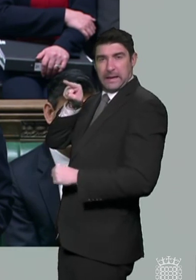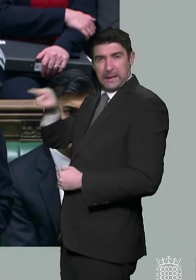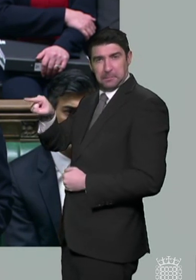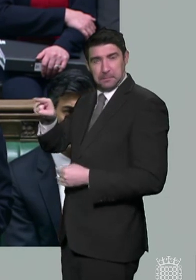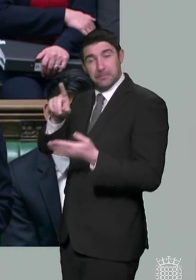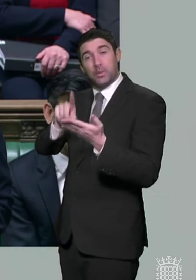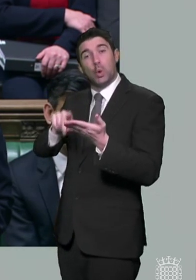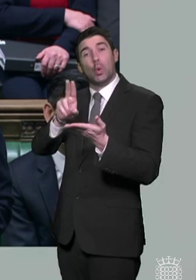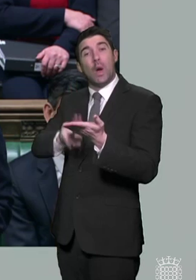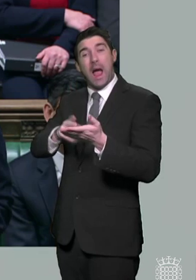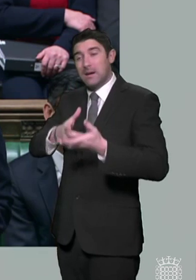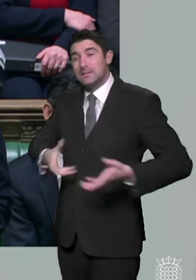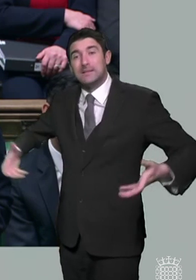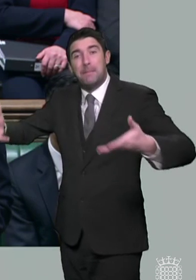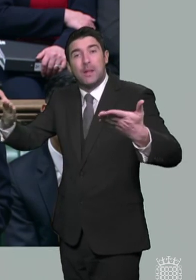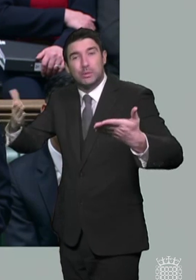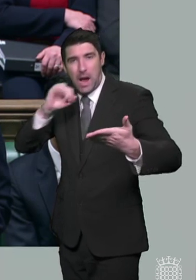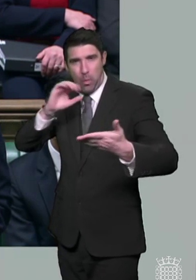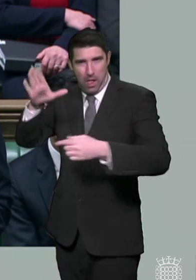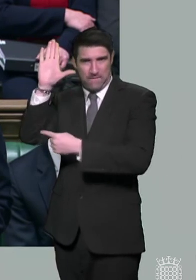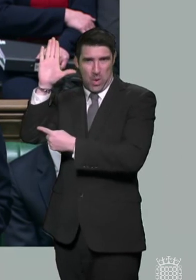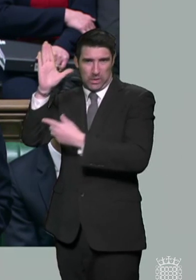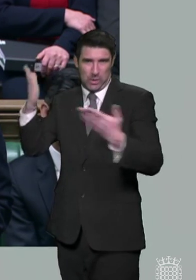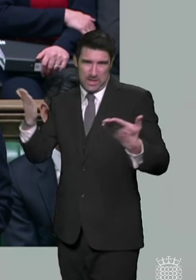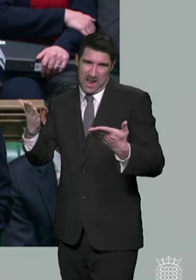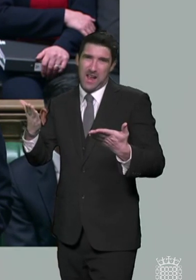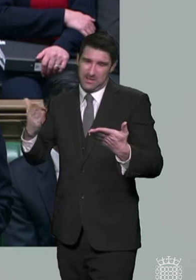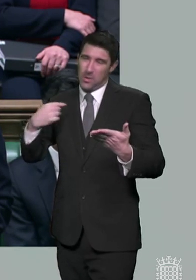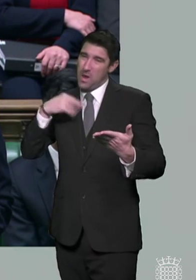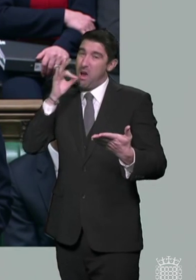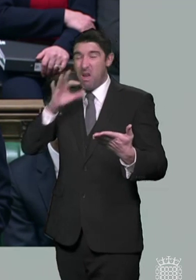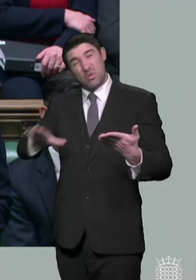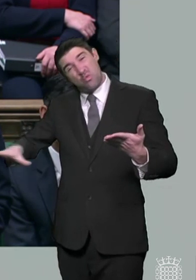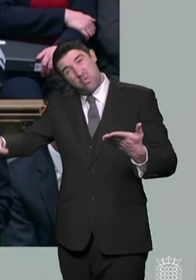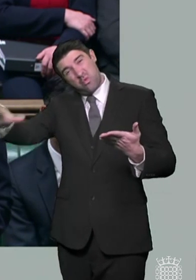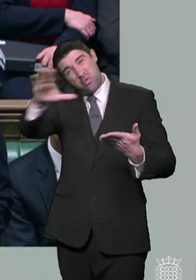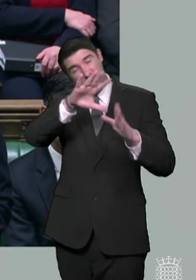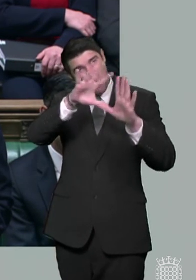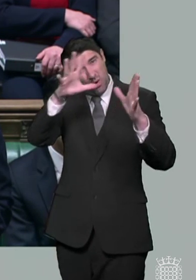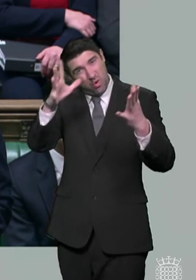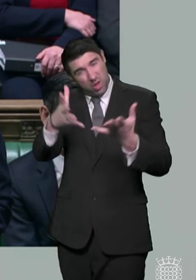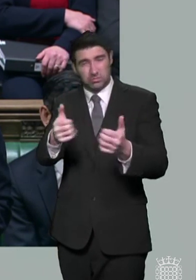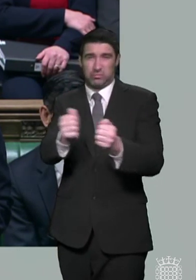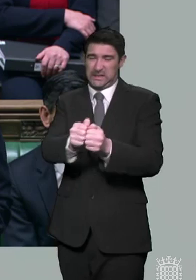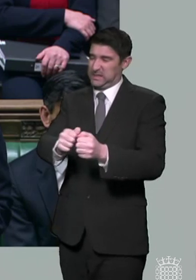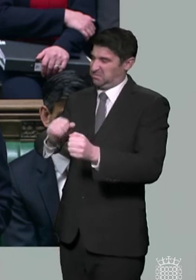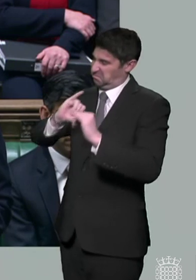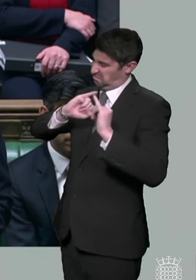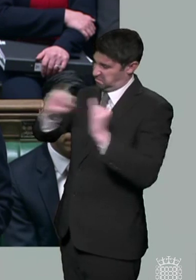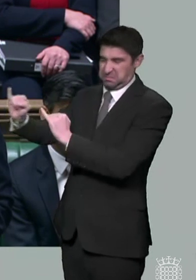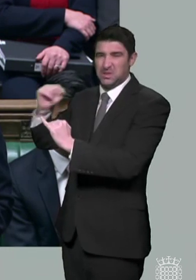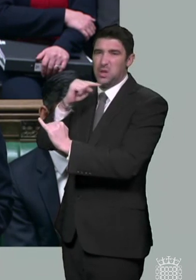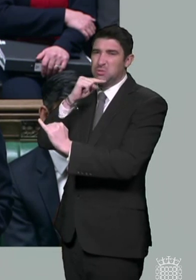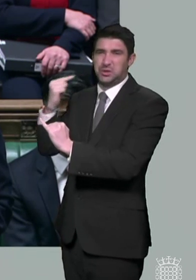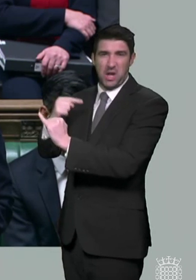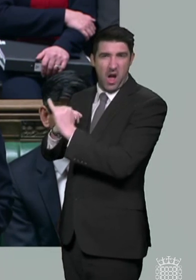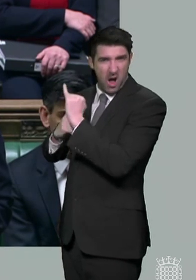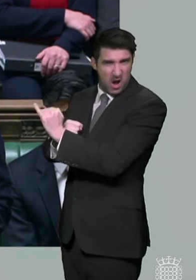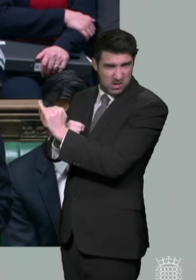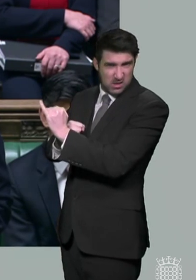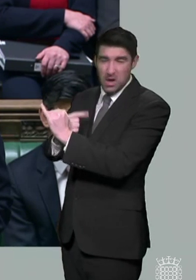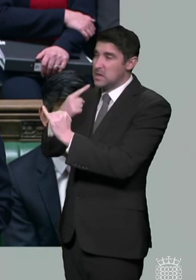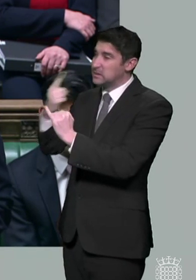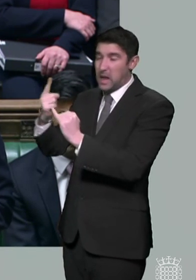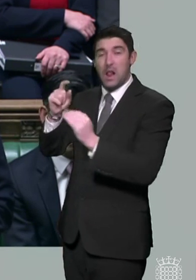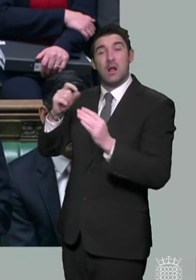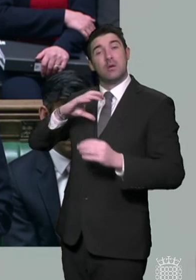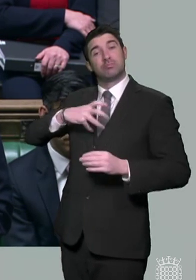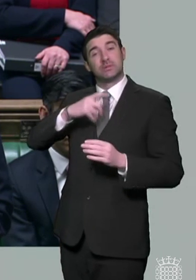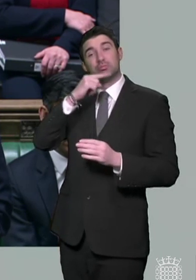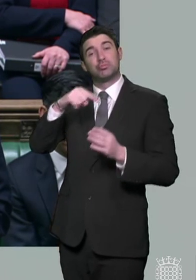The UN General Assembly will vote later today, and we call on every nation to join us in condemning Russia and demanding that Putin turn his tanks around.